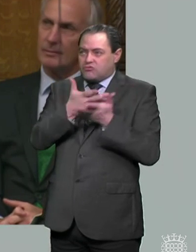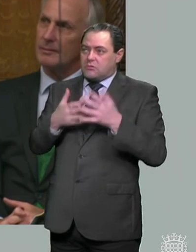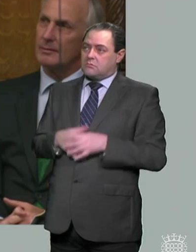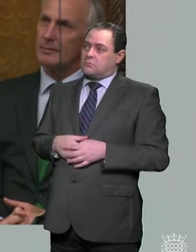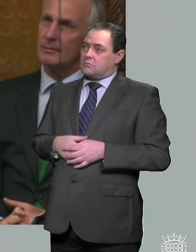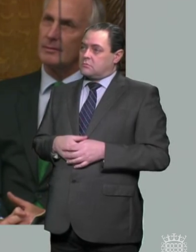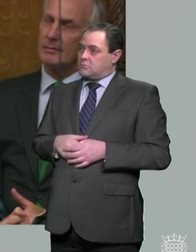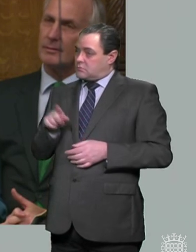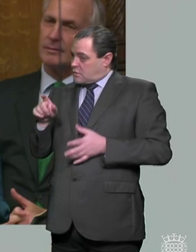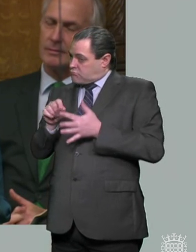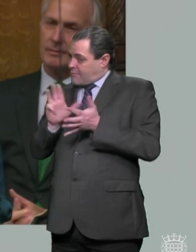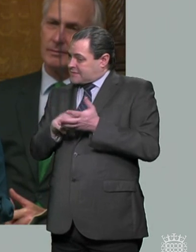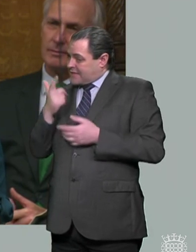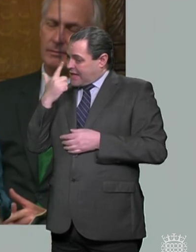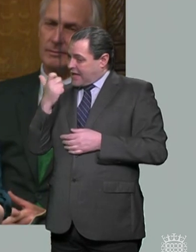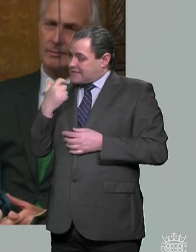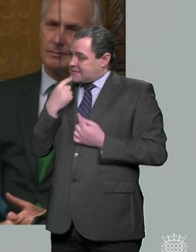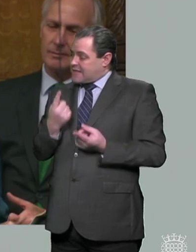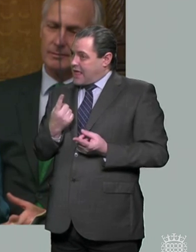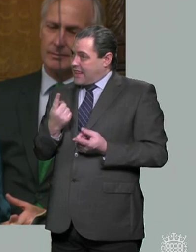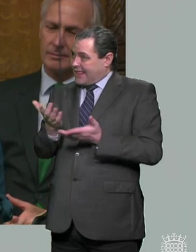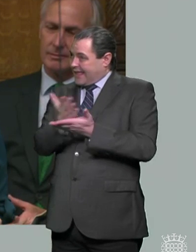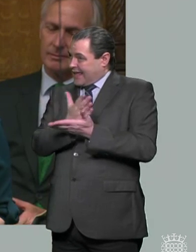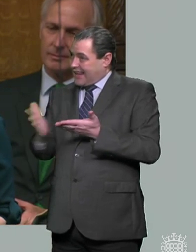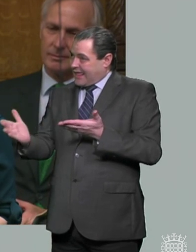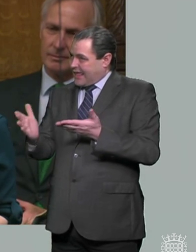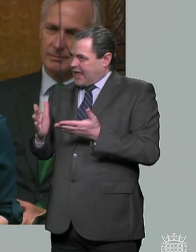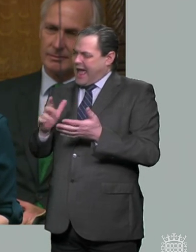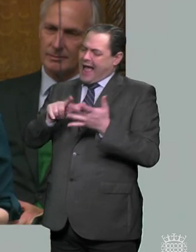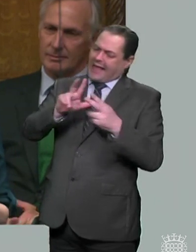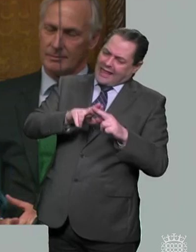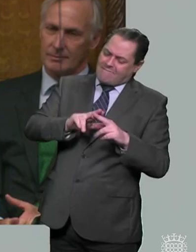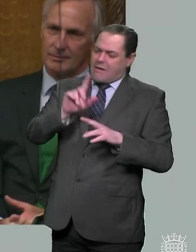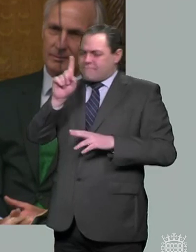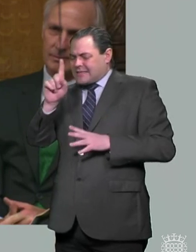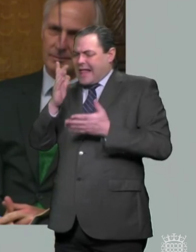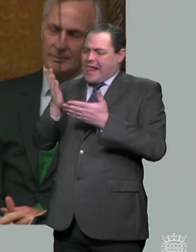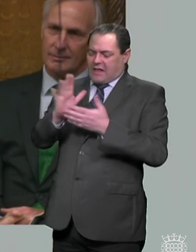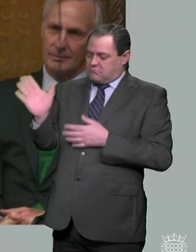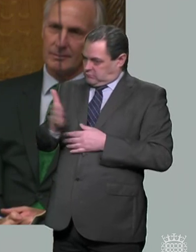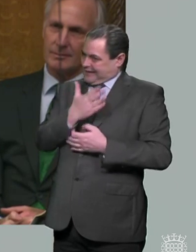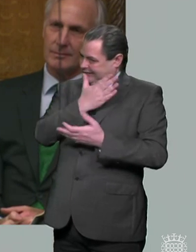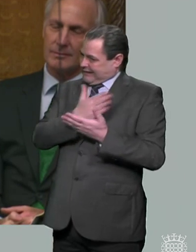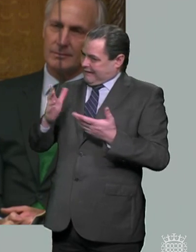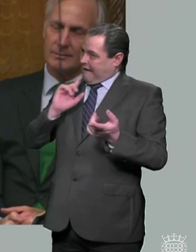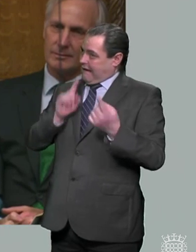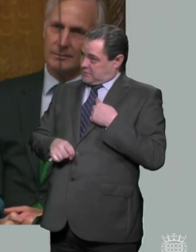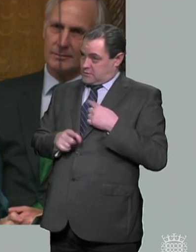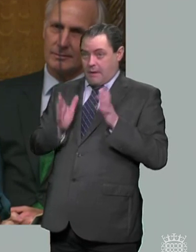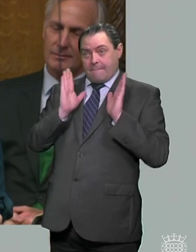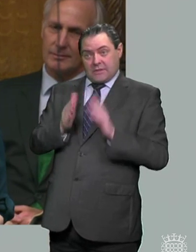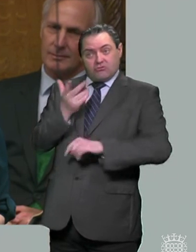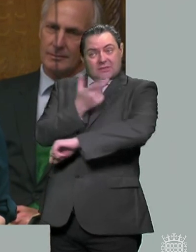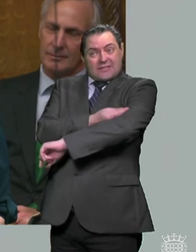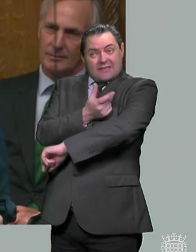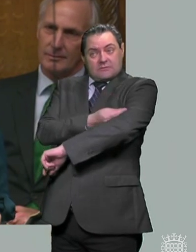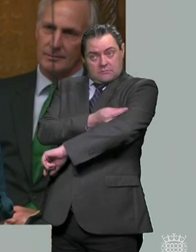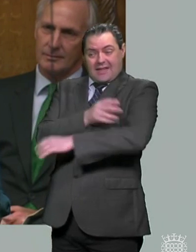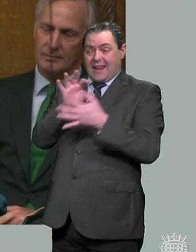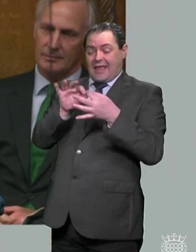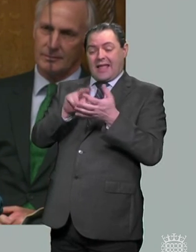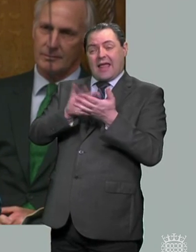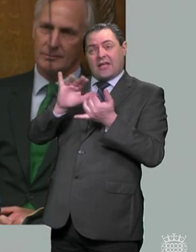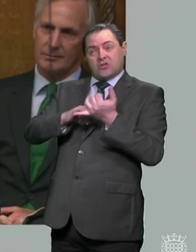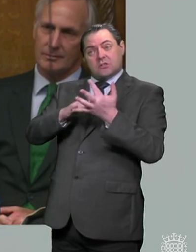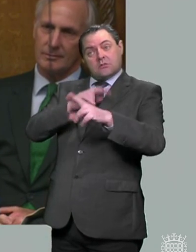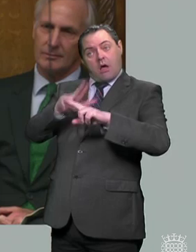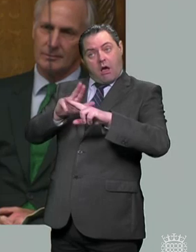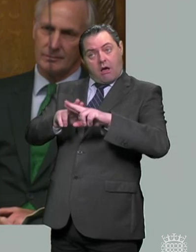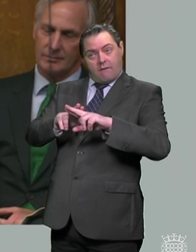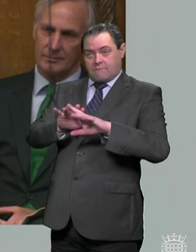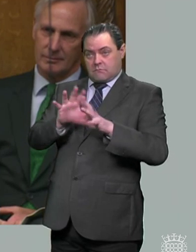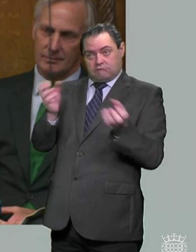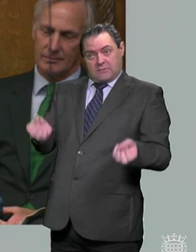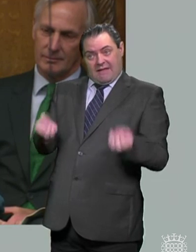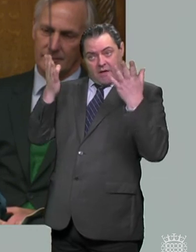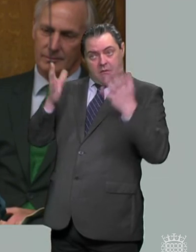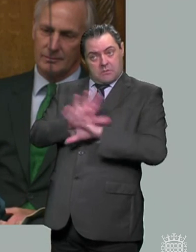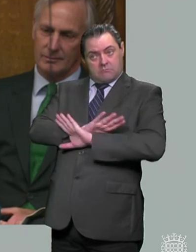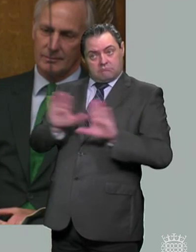Can the Prime Minister make it unequivocally clear—no ifs, no buts, no qualifications—that mandatory vaccinations for NHS staff will be abandoned?